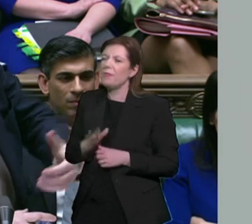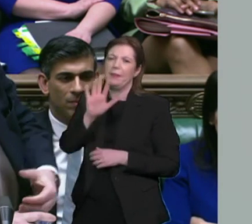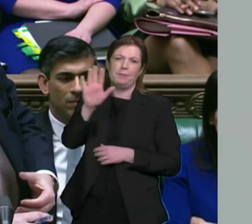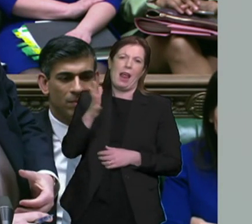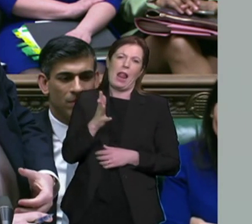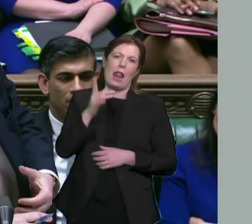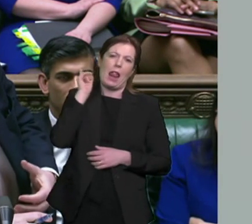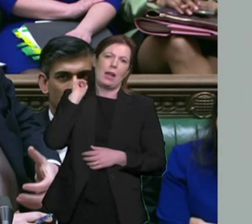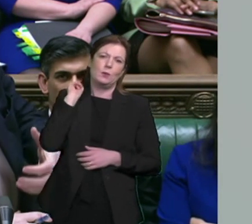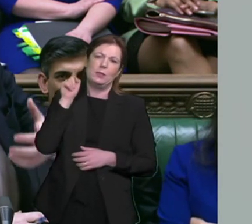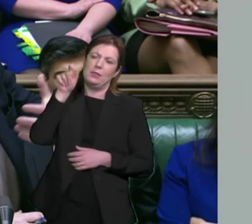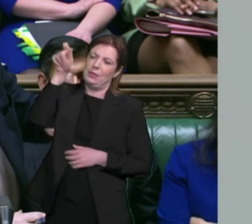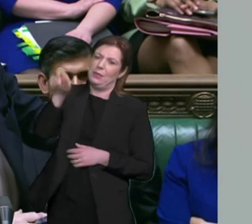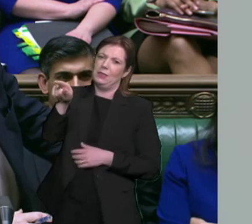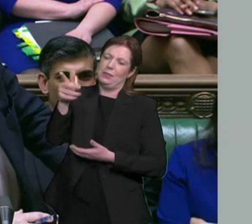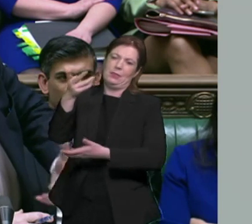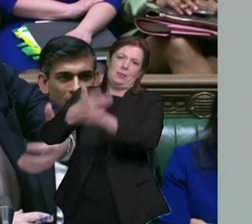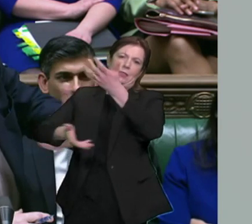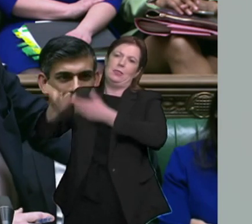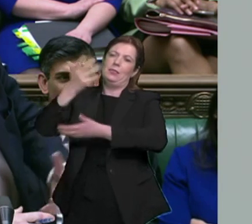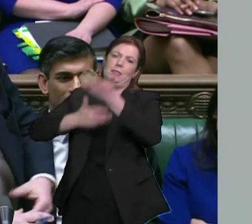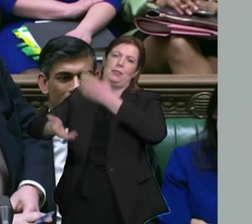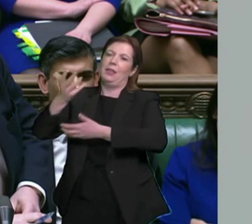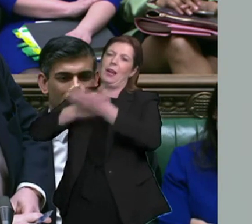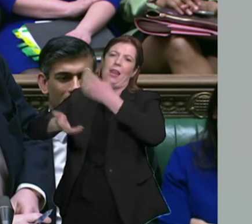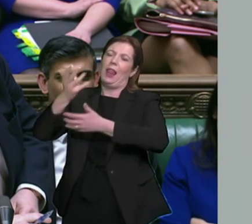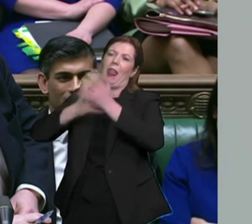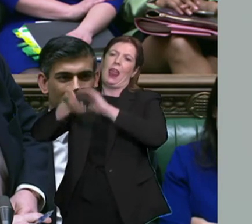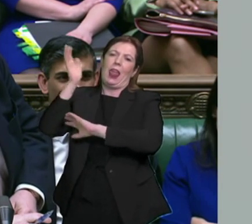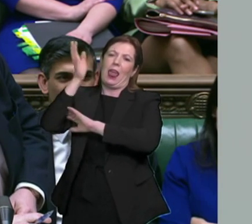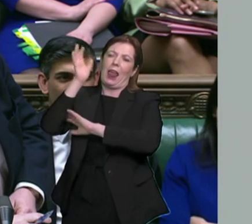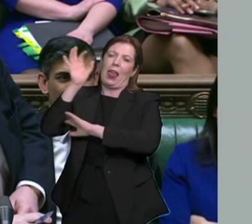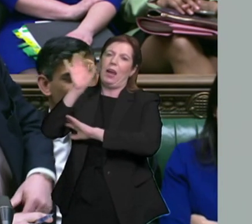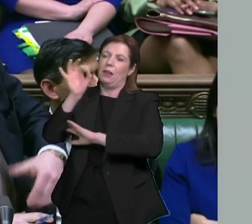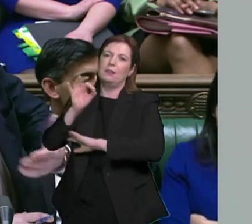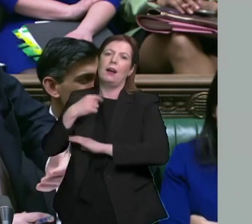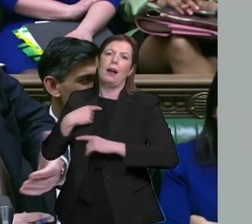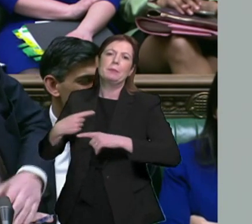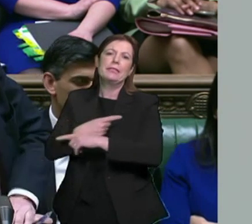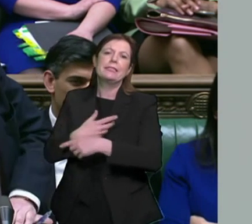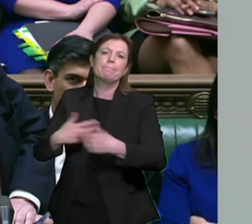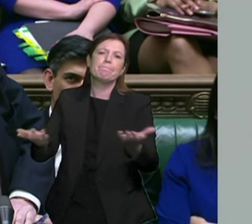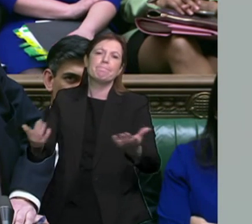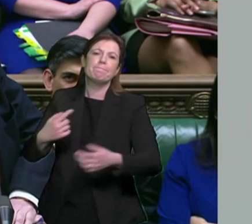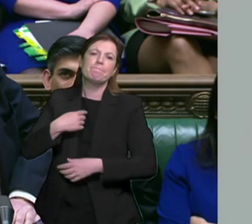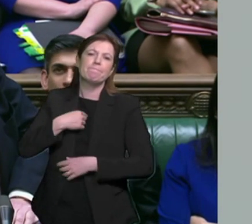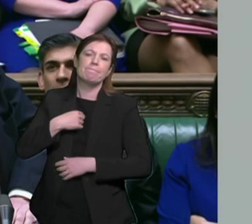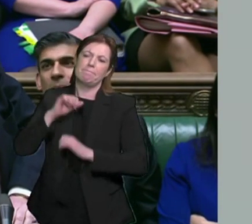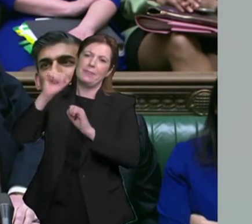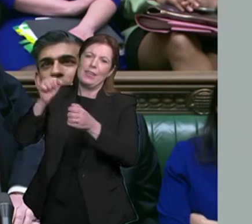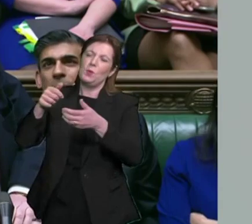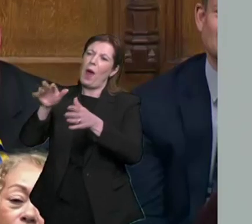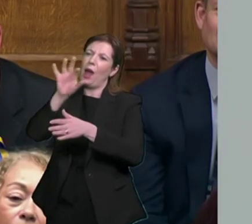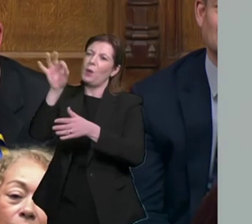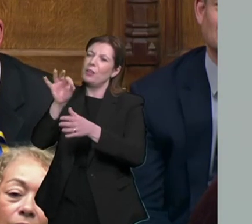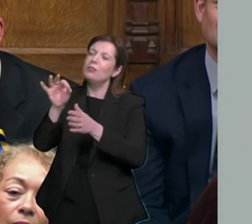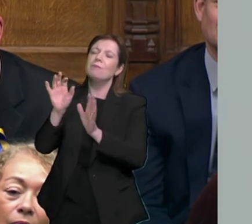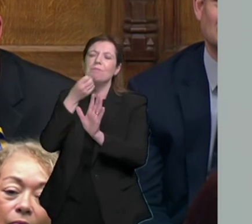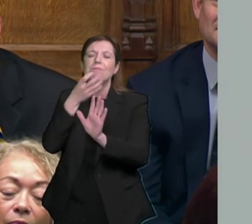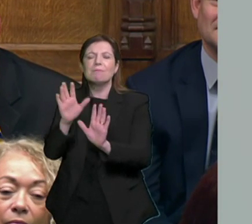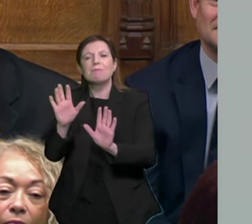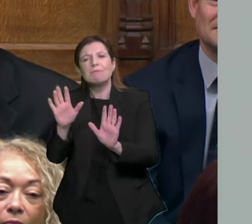Last week, I was not here to benefit from one of the honourable Gentleman’s elaborately confected questions.